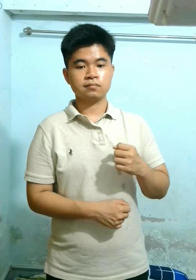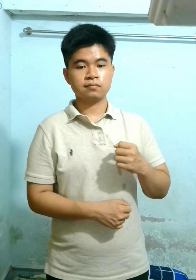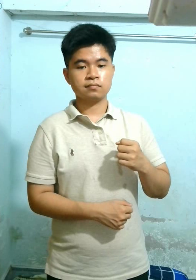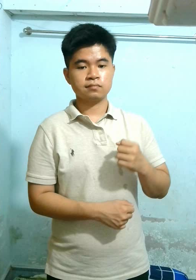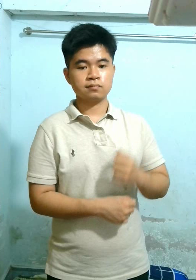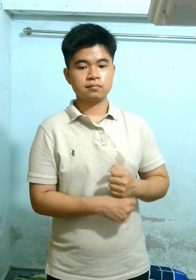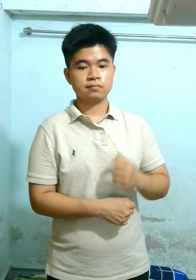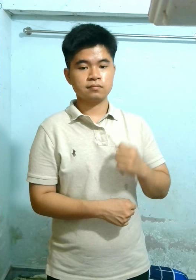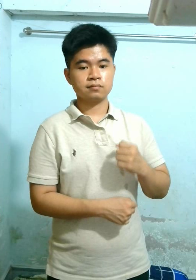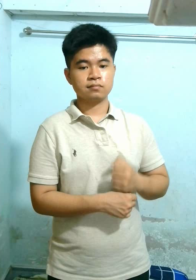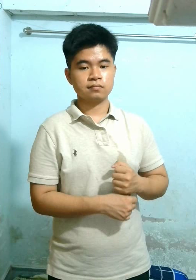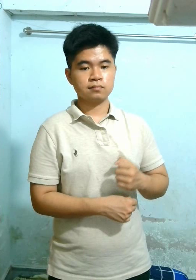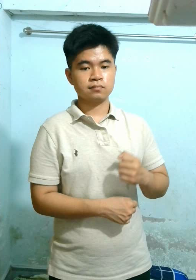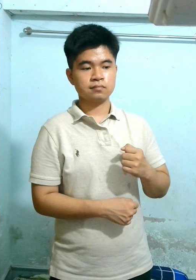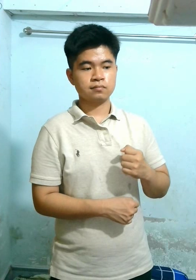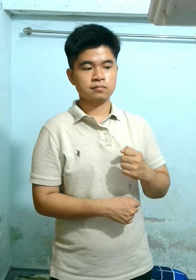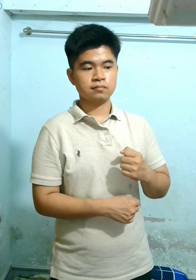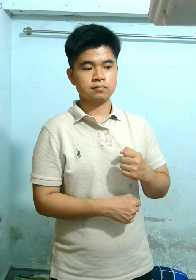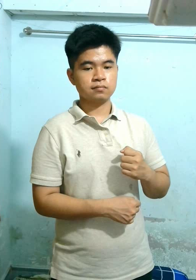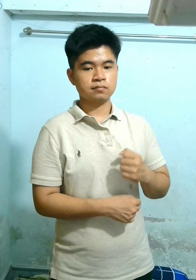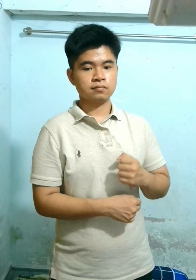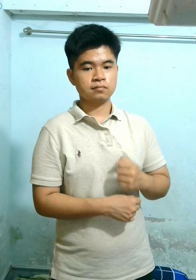cong viec